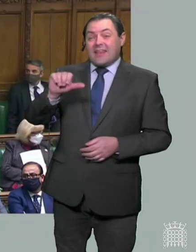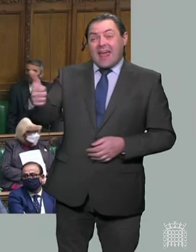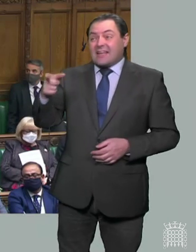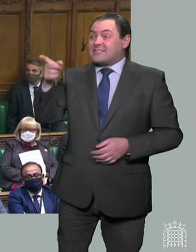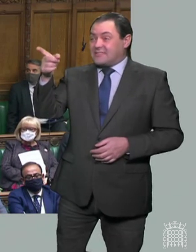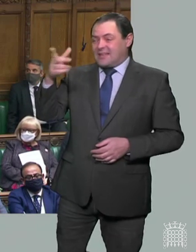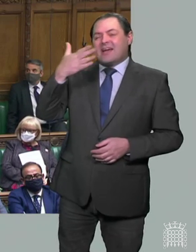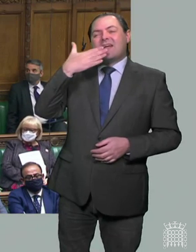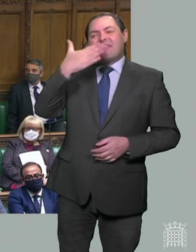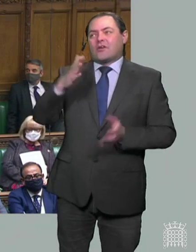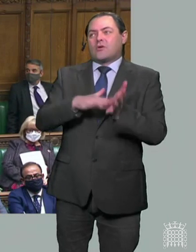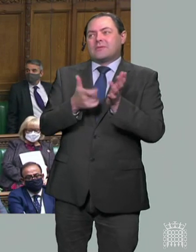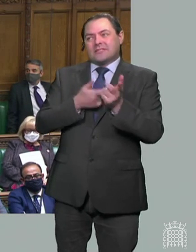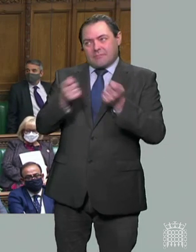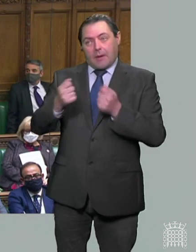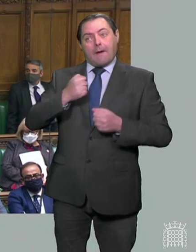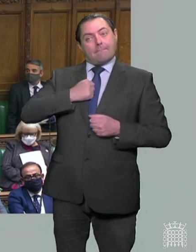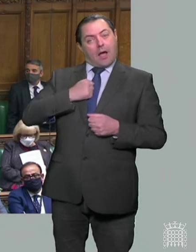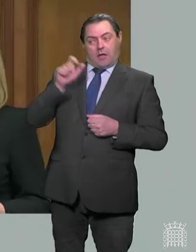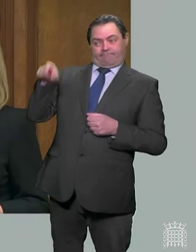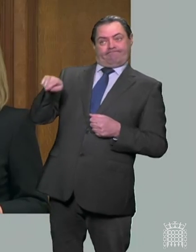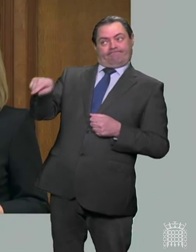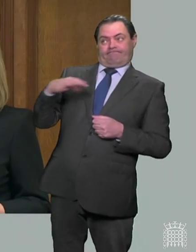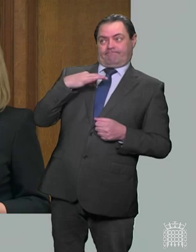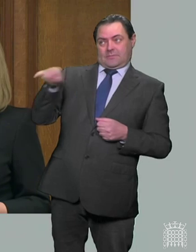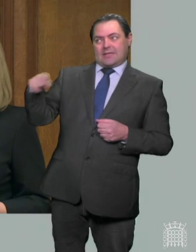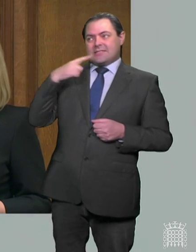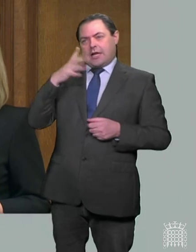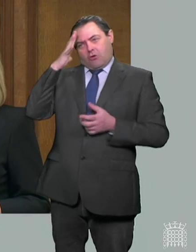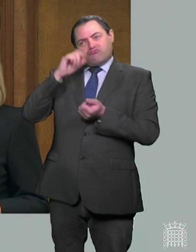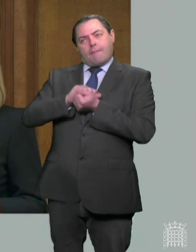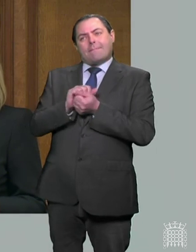My constituent Laura told me that Remembrance Sunday hurts.